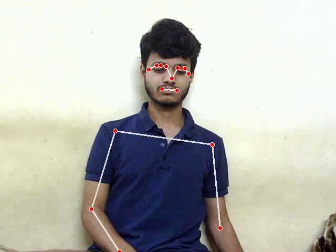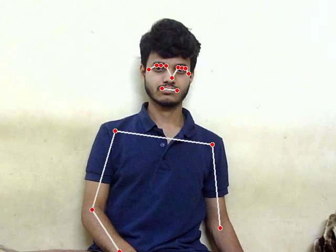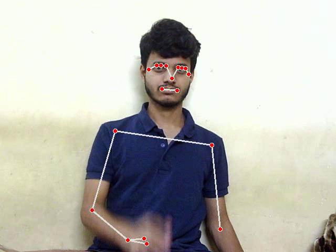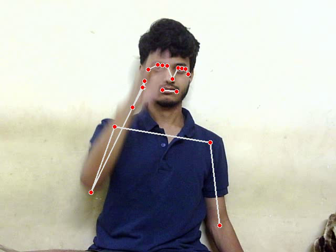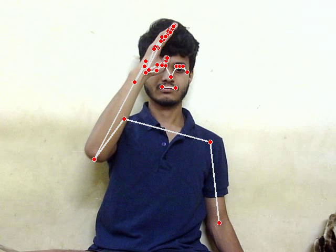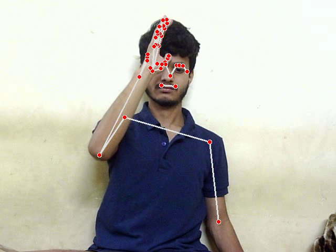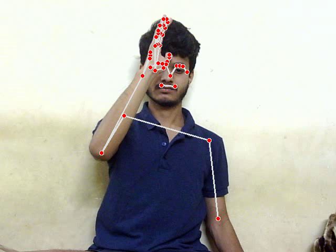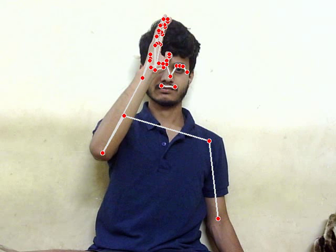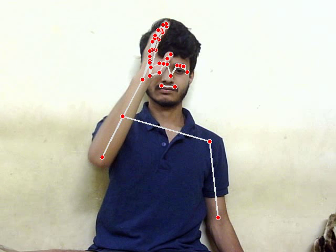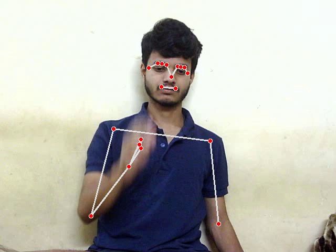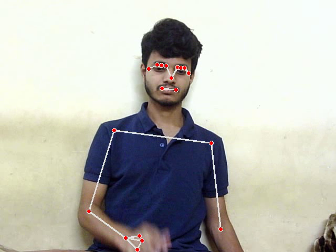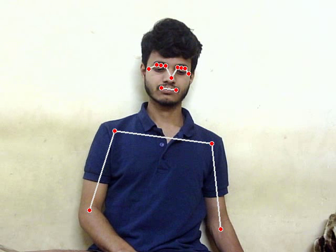father